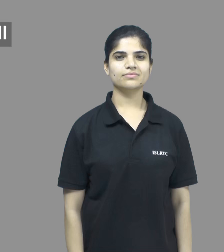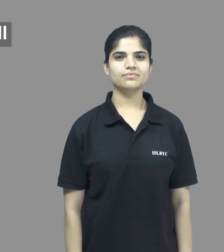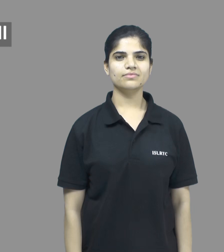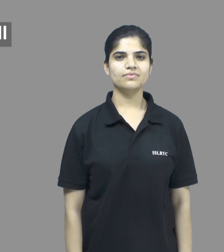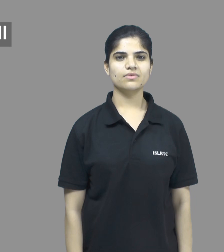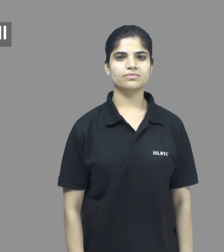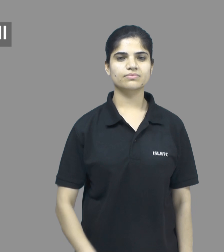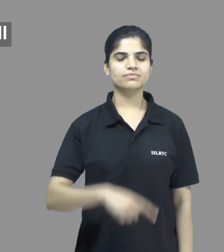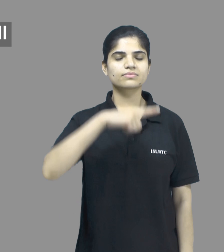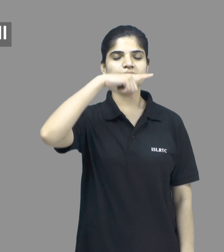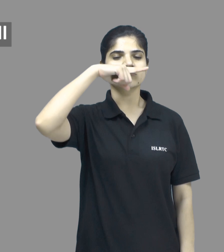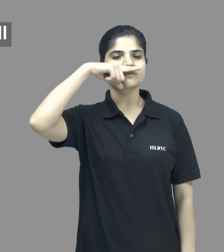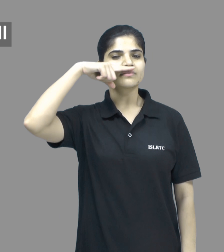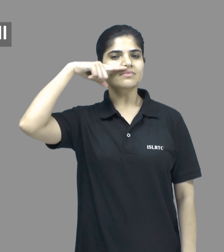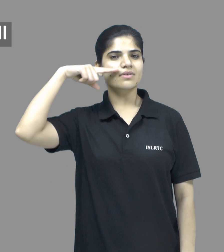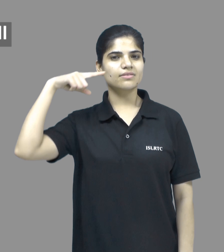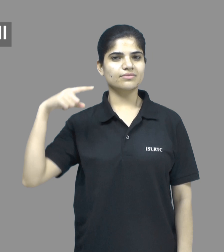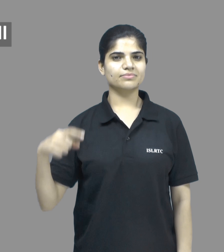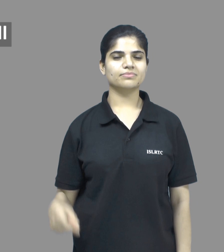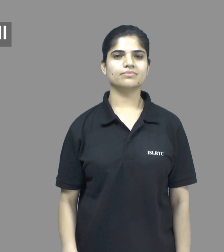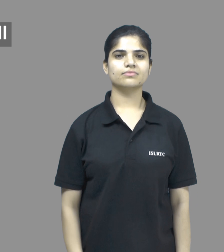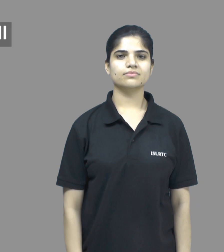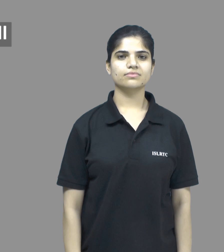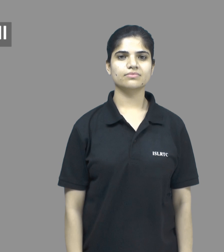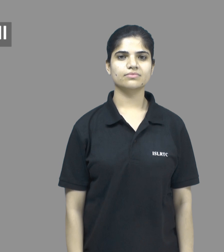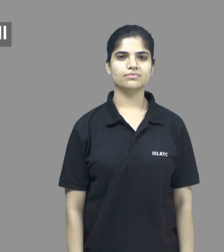Smell